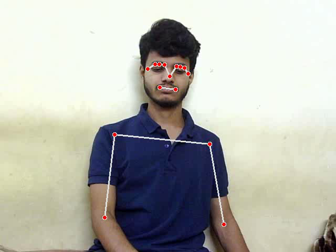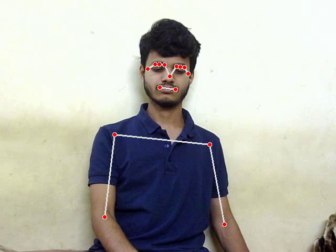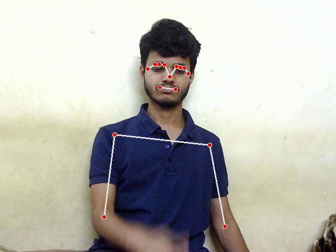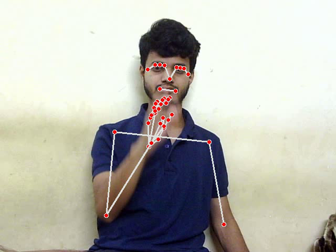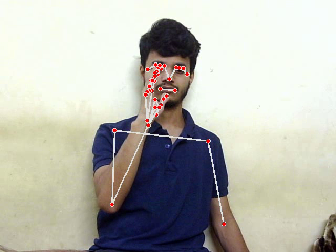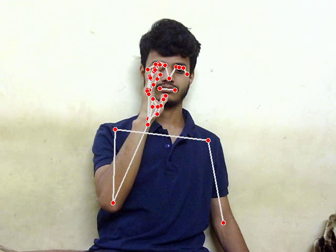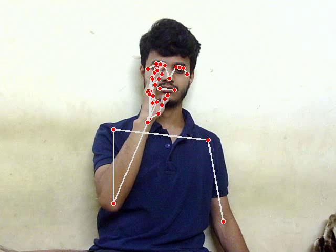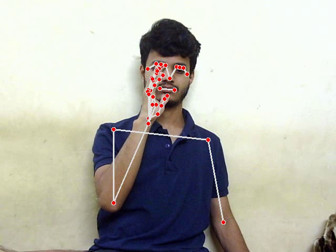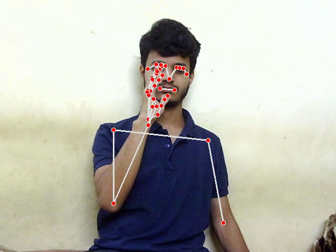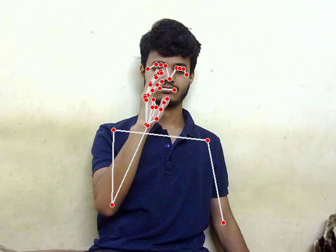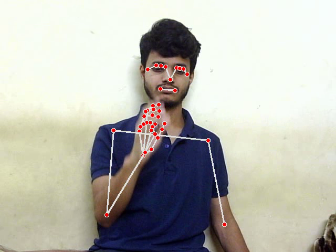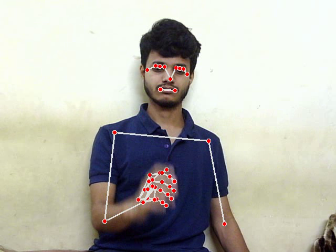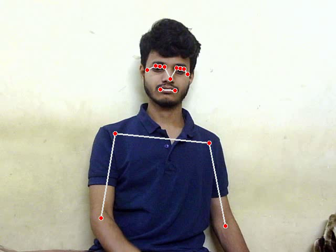mother